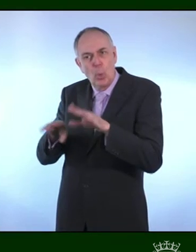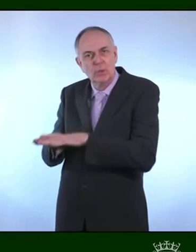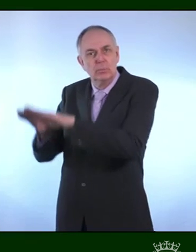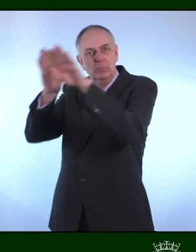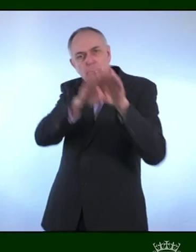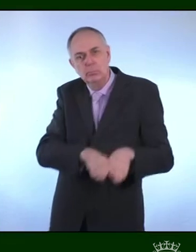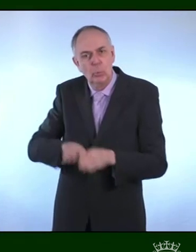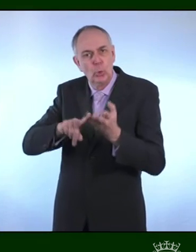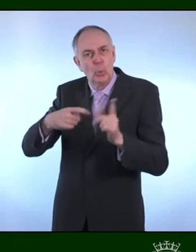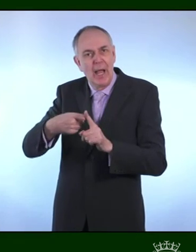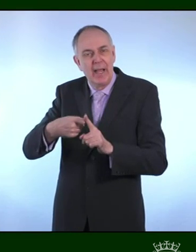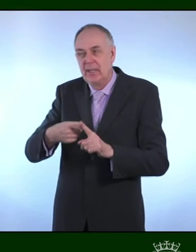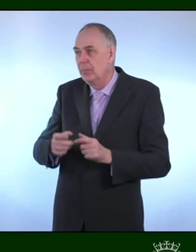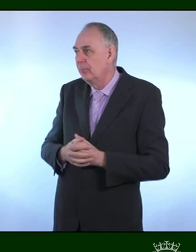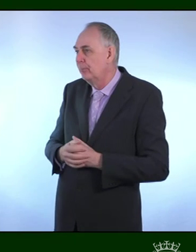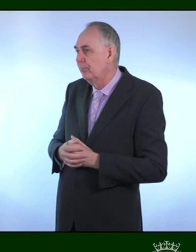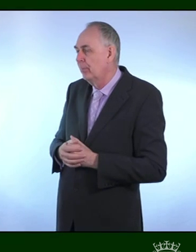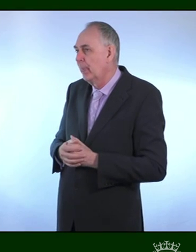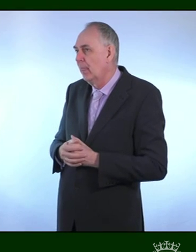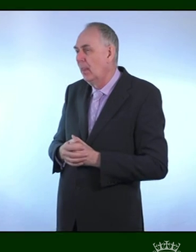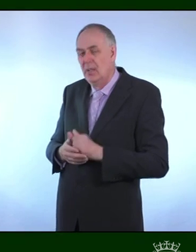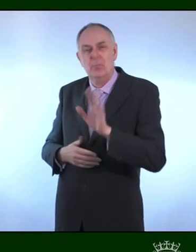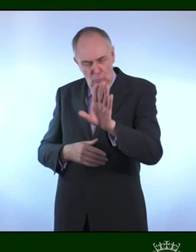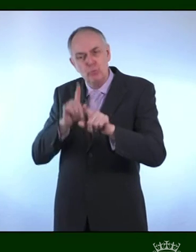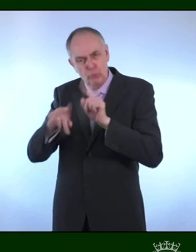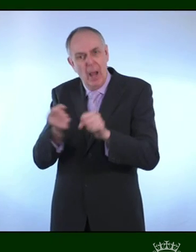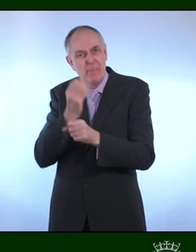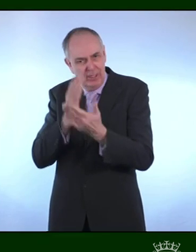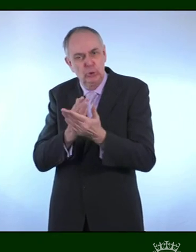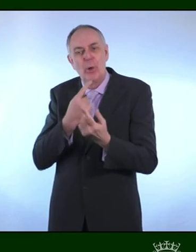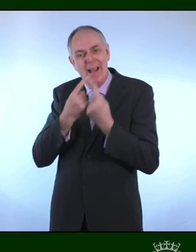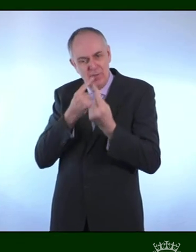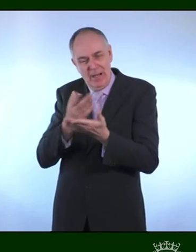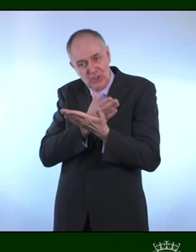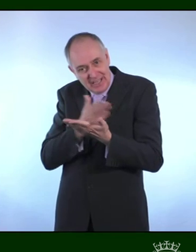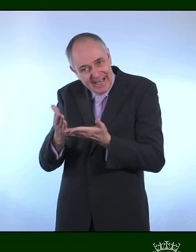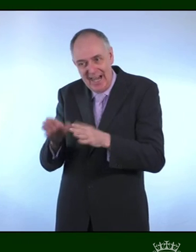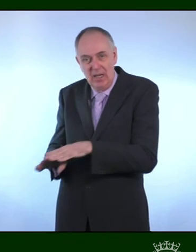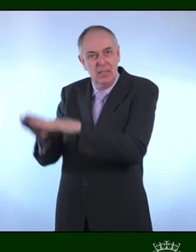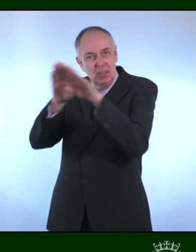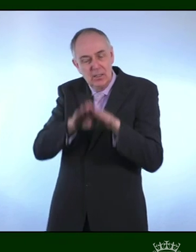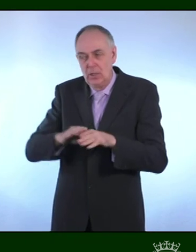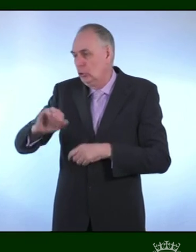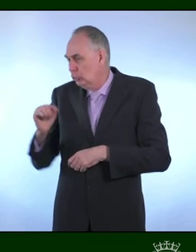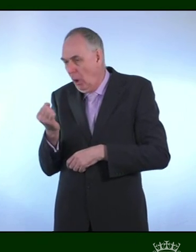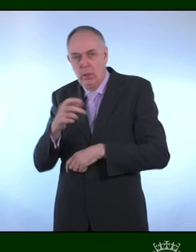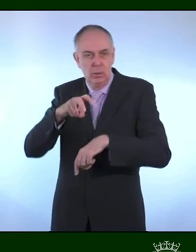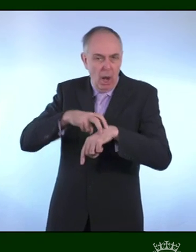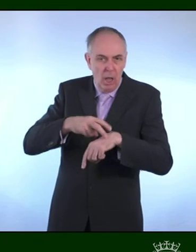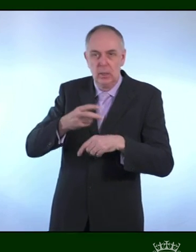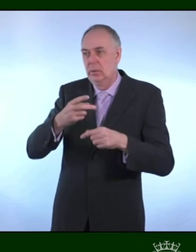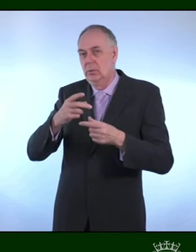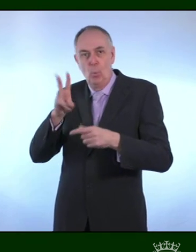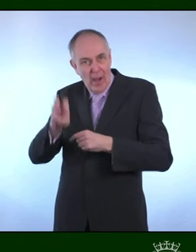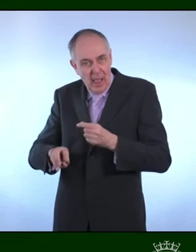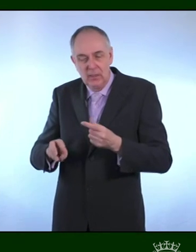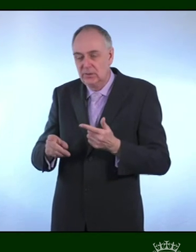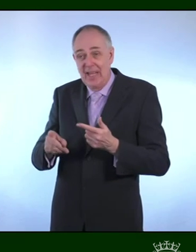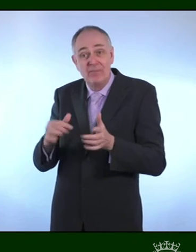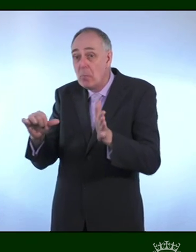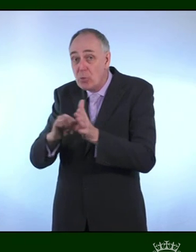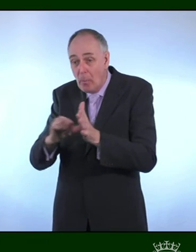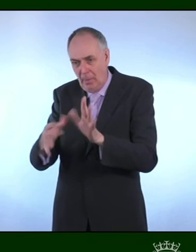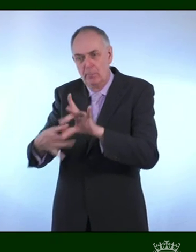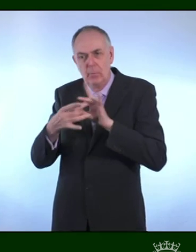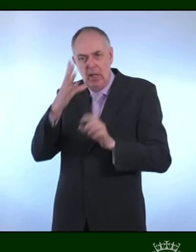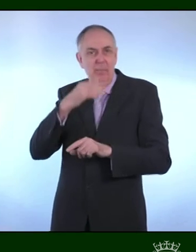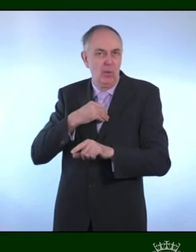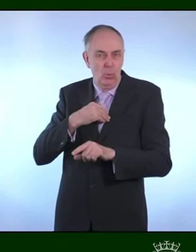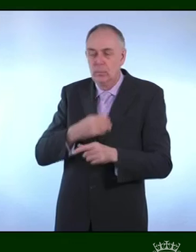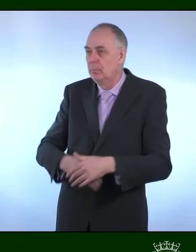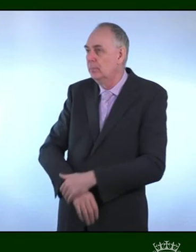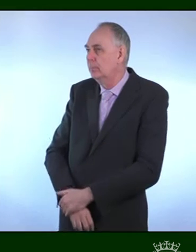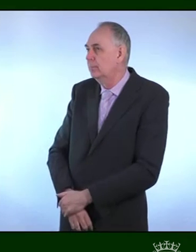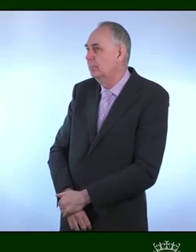Yes, indeed; we are trying to make shielding guidance as consistent as we possibly can,in the honourable Lady’s particular case, perhaps I could advise her to get in touch directly with us and we will make sure that she is included.